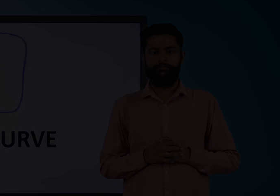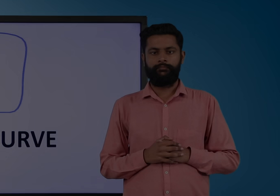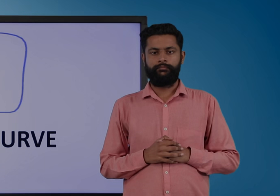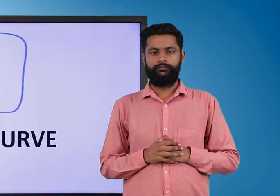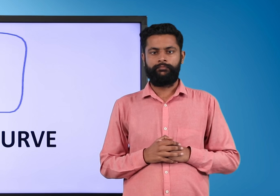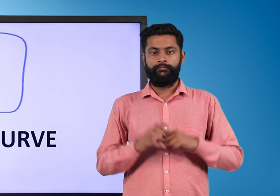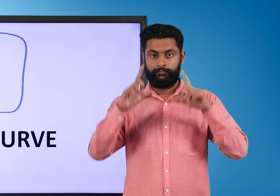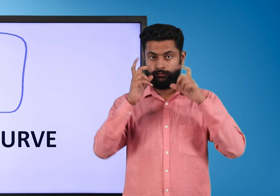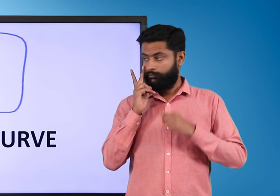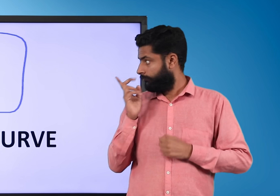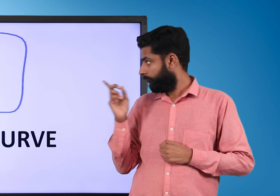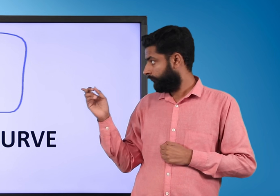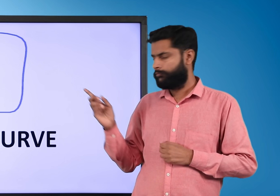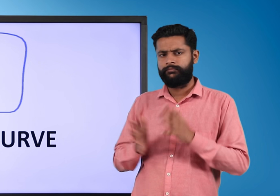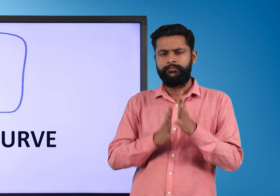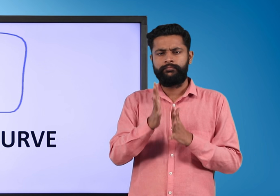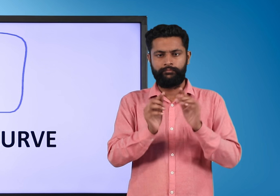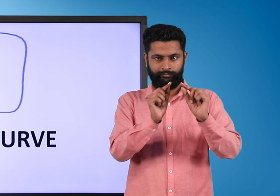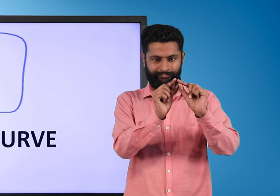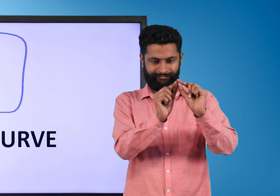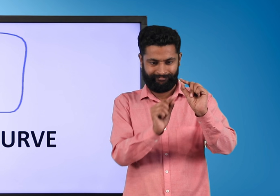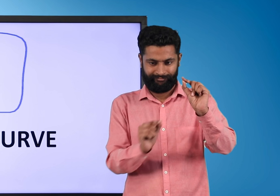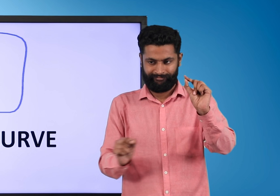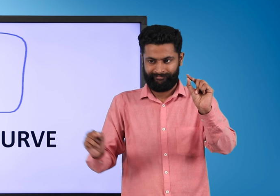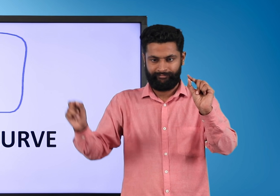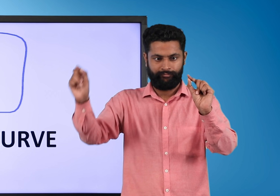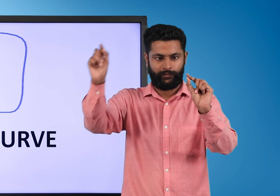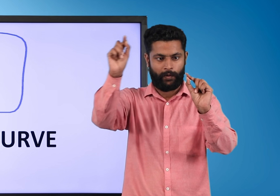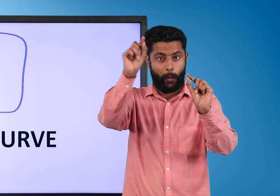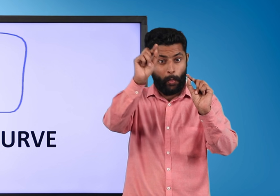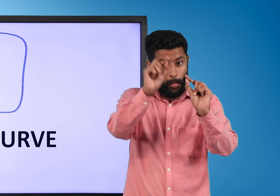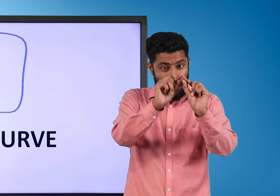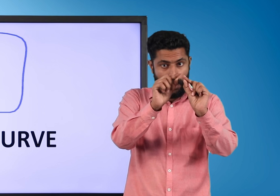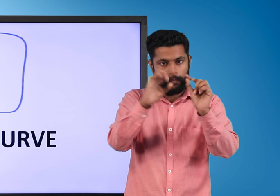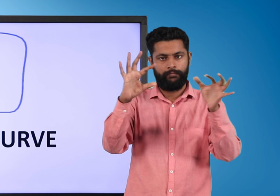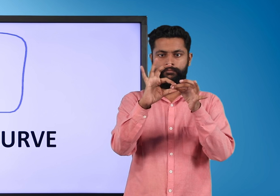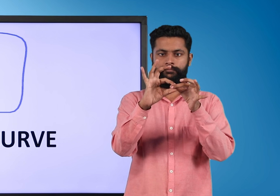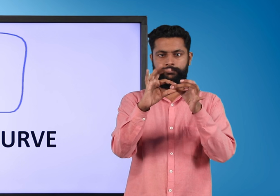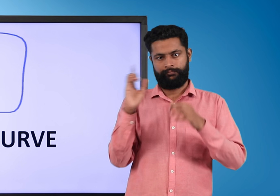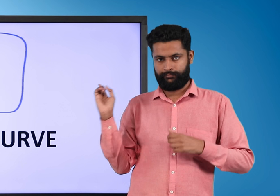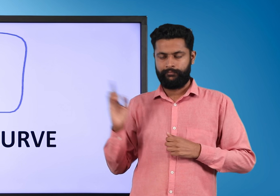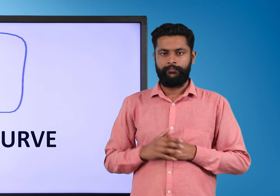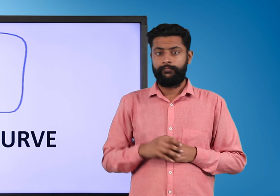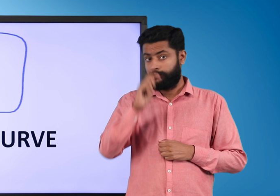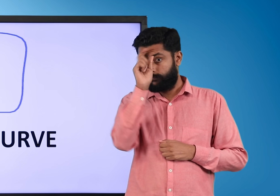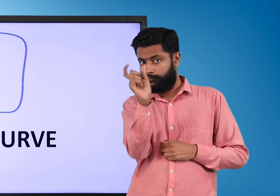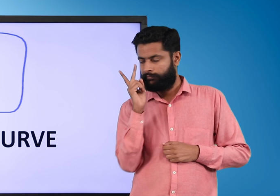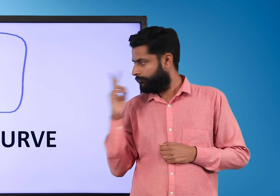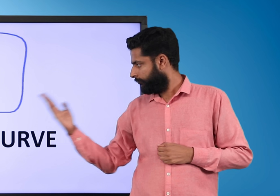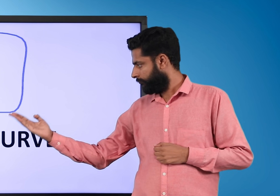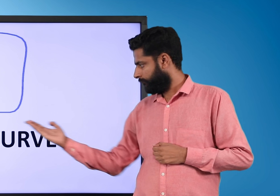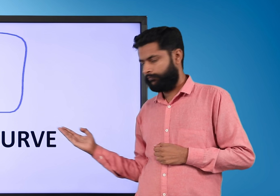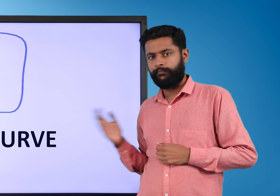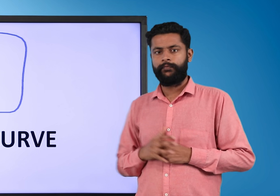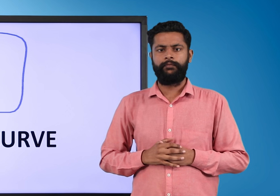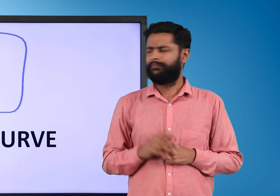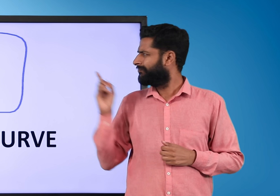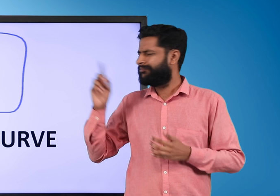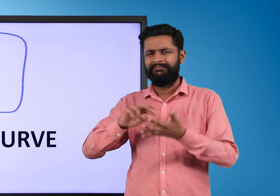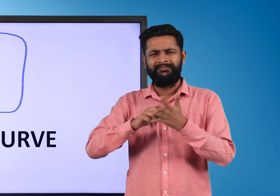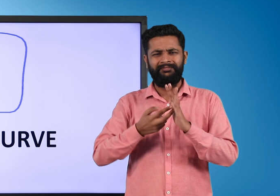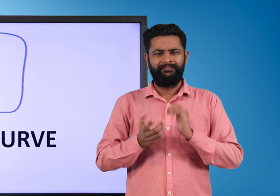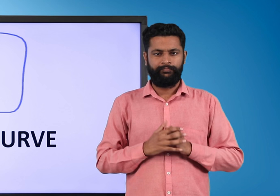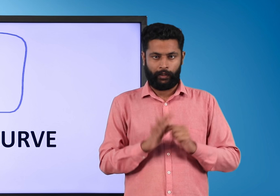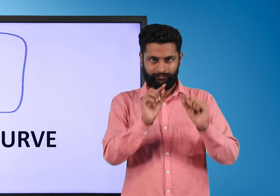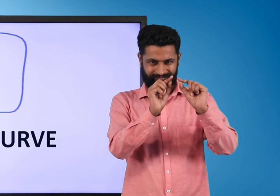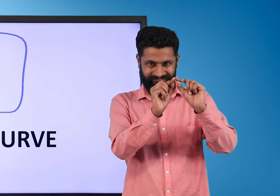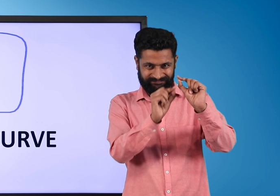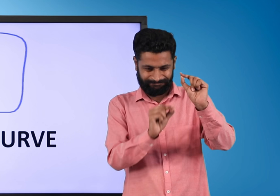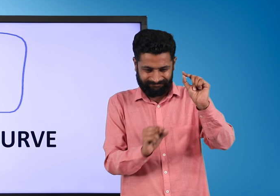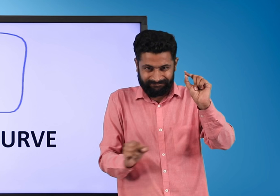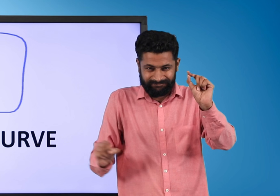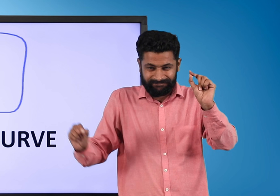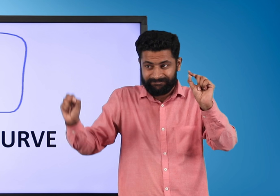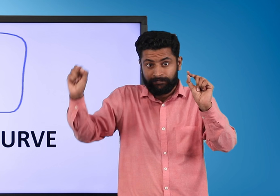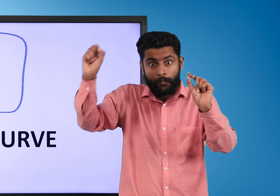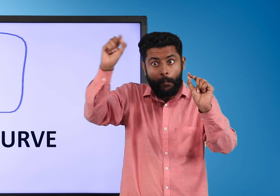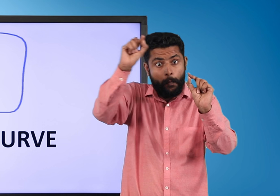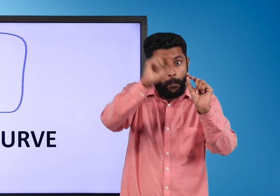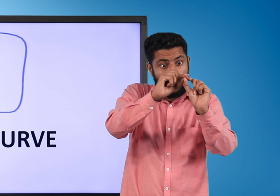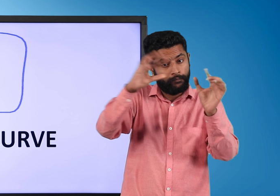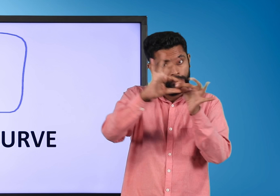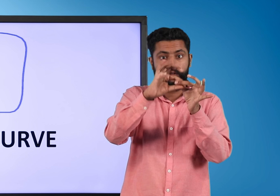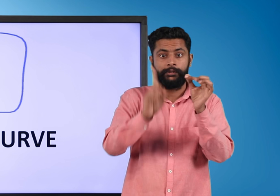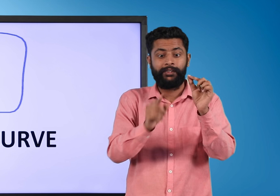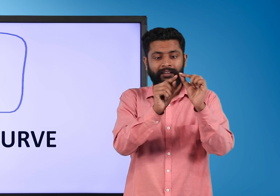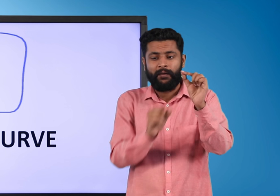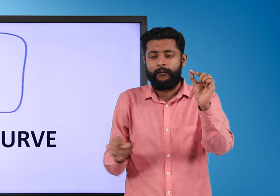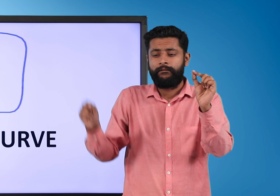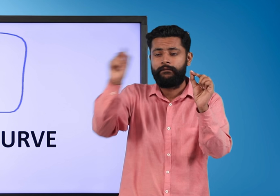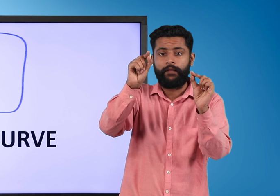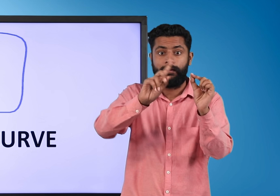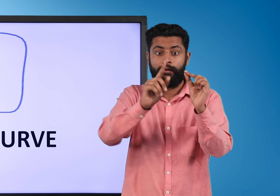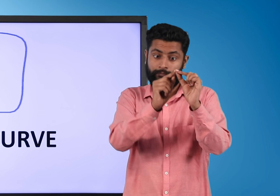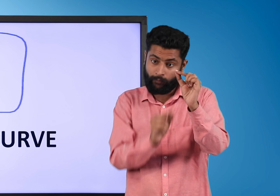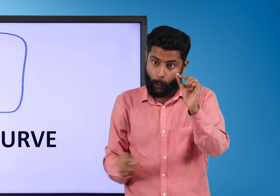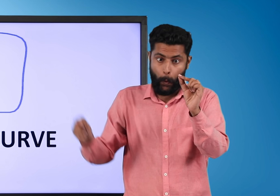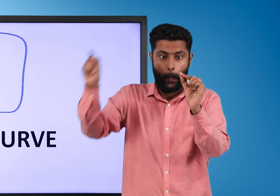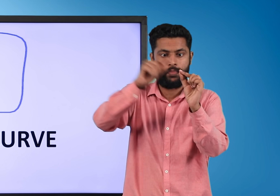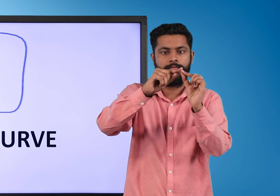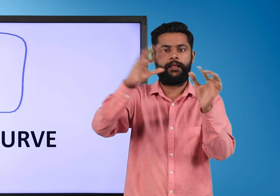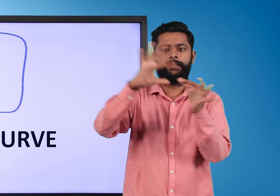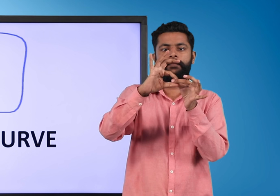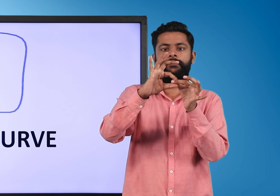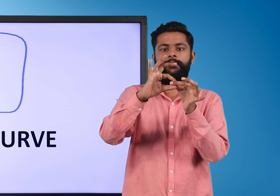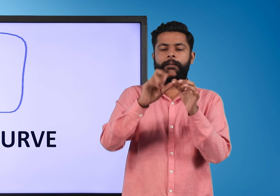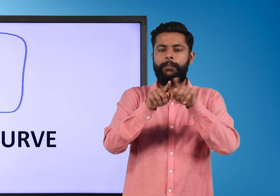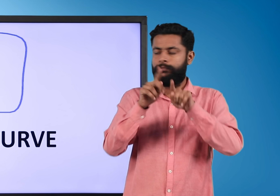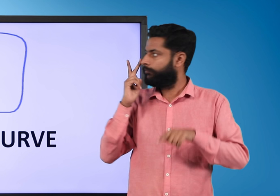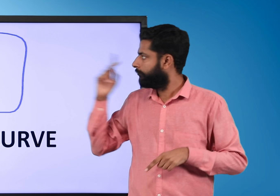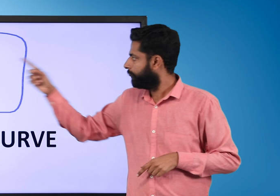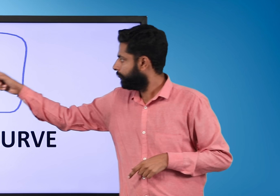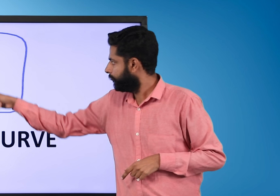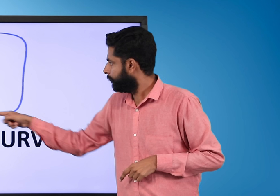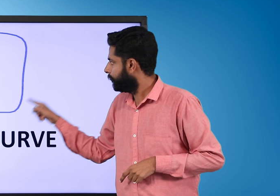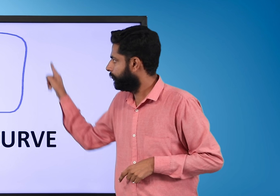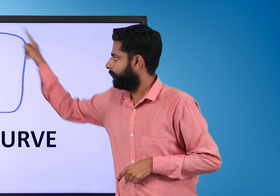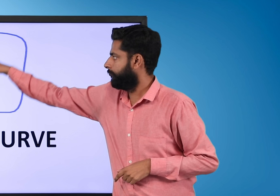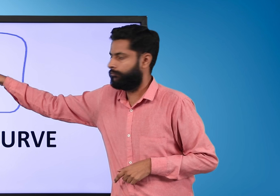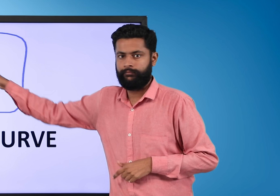Closed curve This sign means closed curve A curve is said to be closed if its ends are joined For example, this is a closed curve